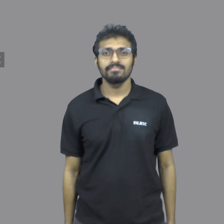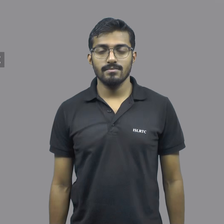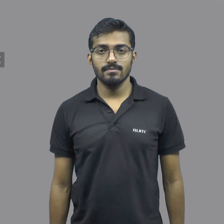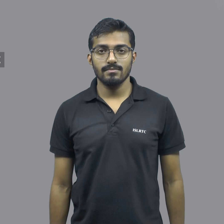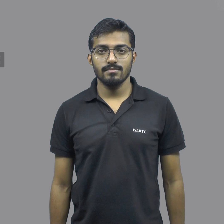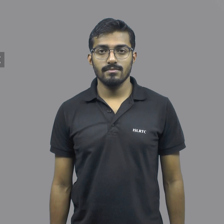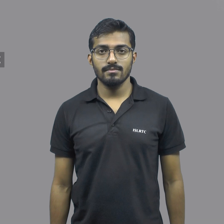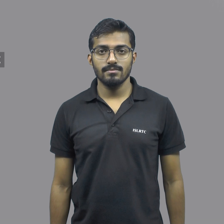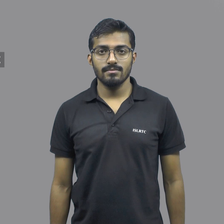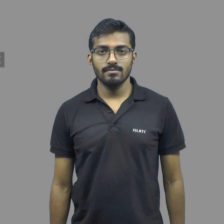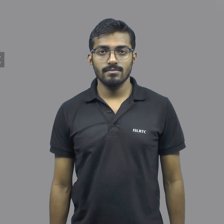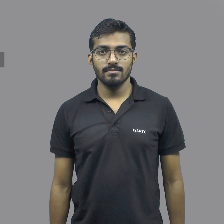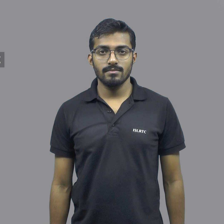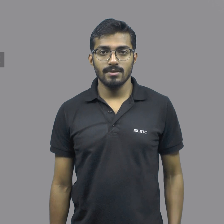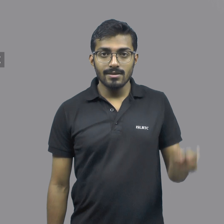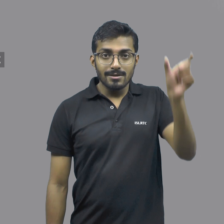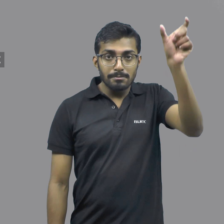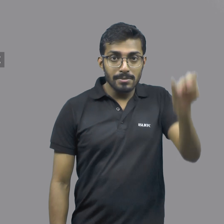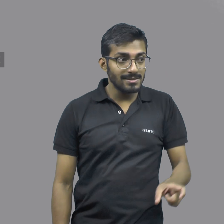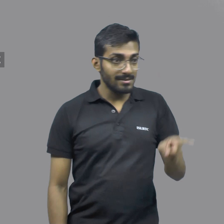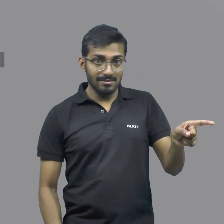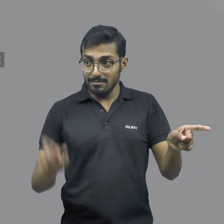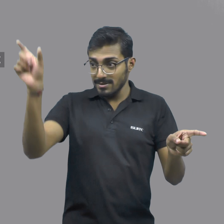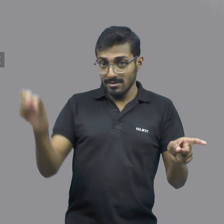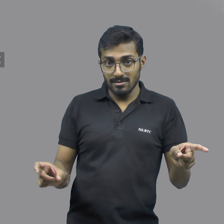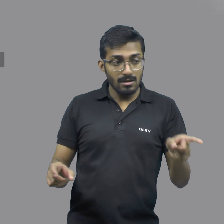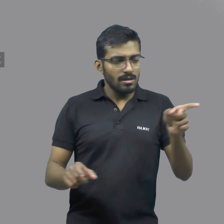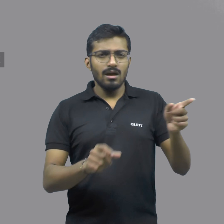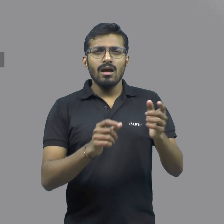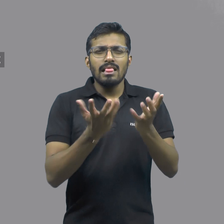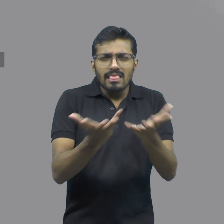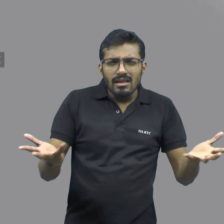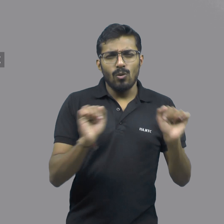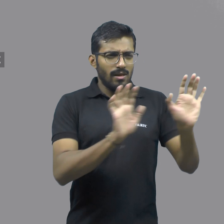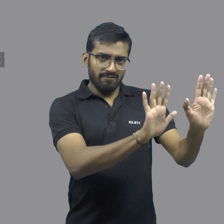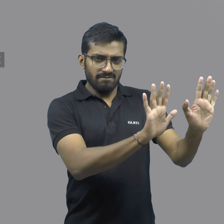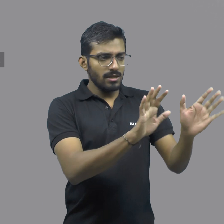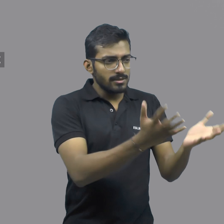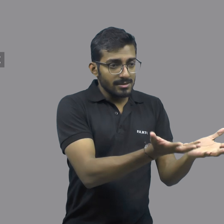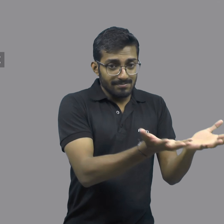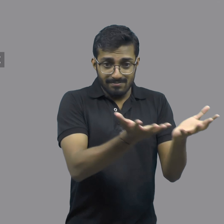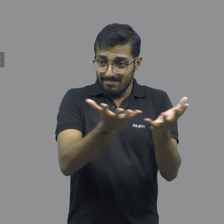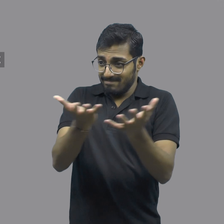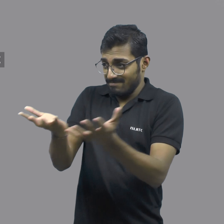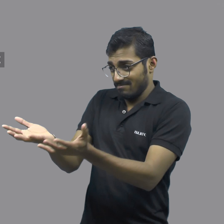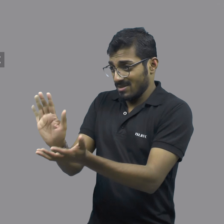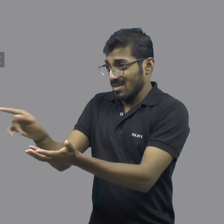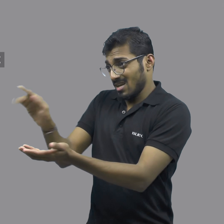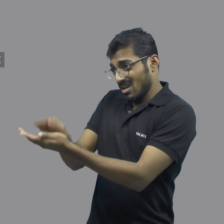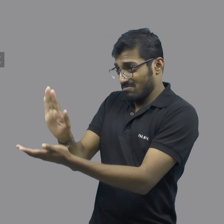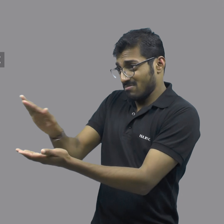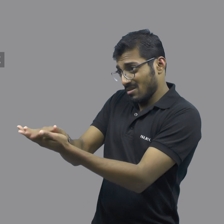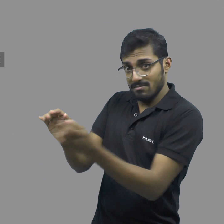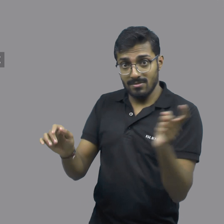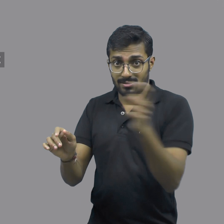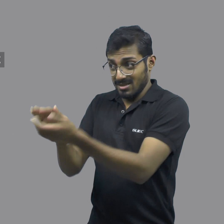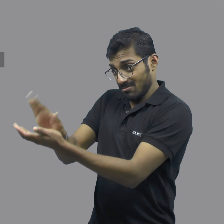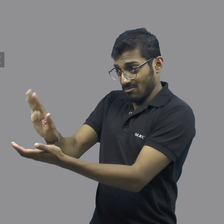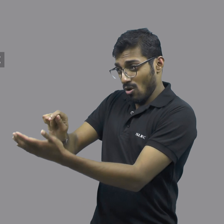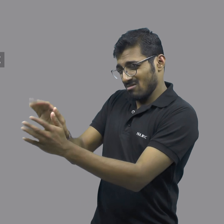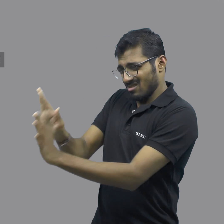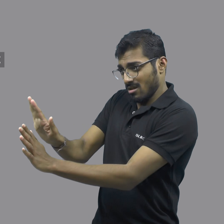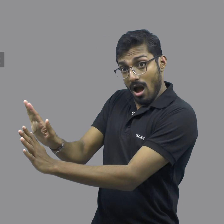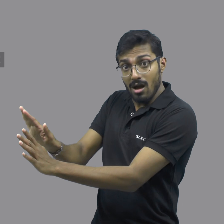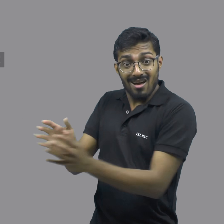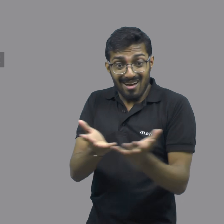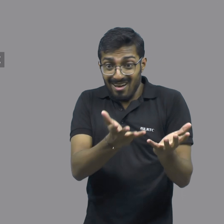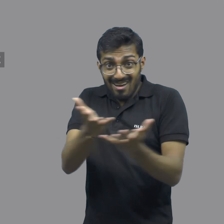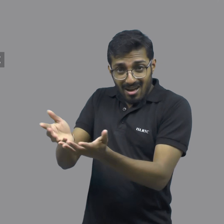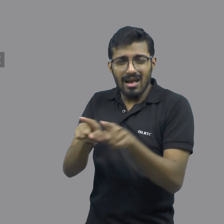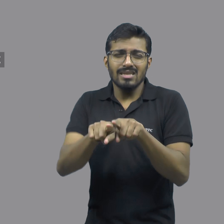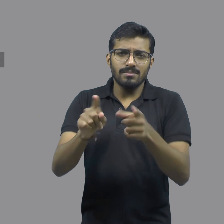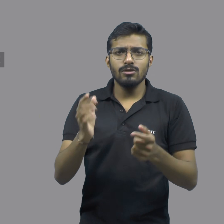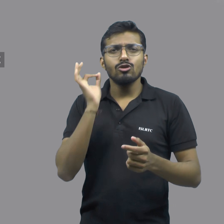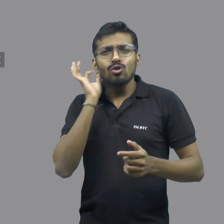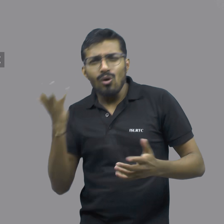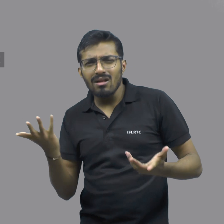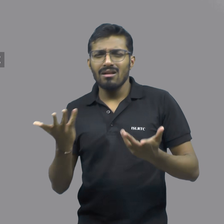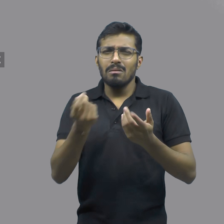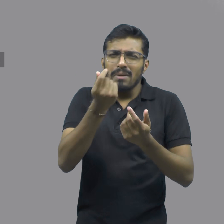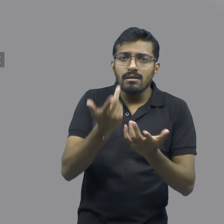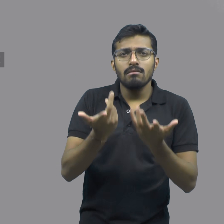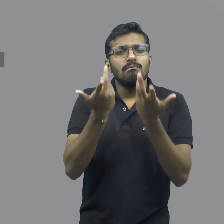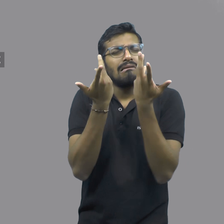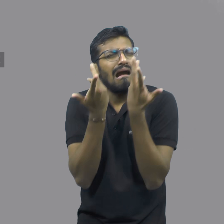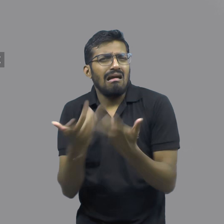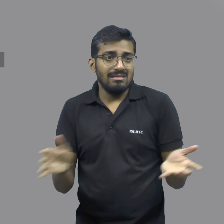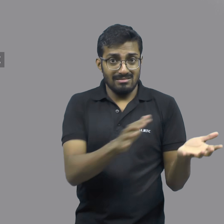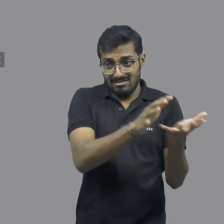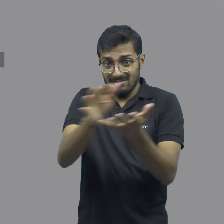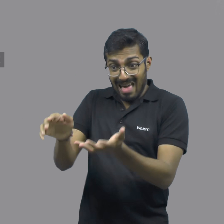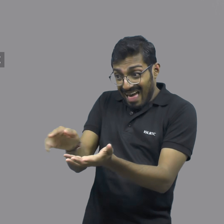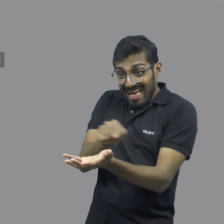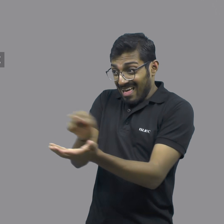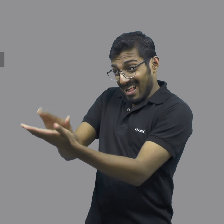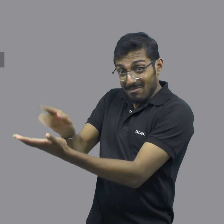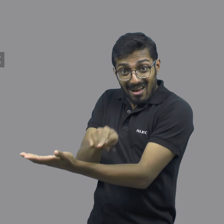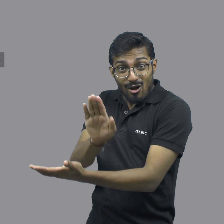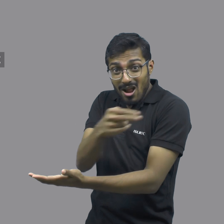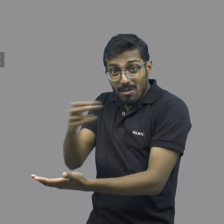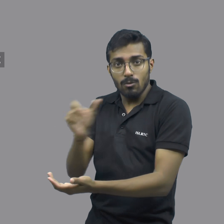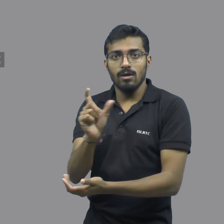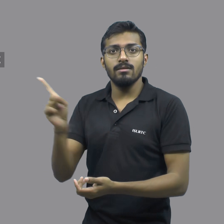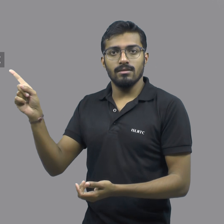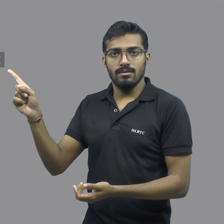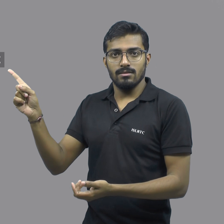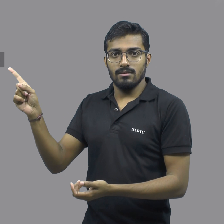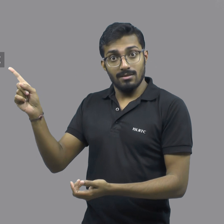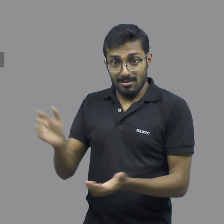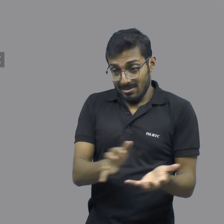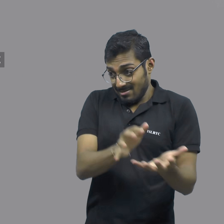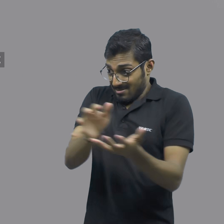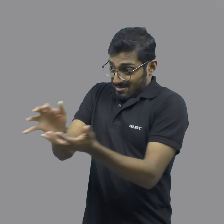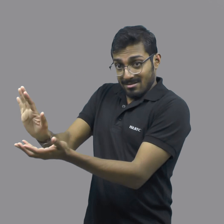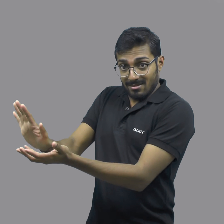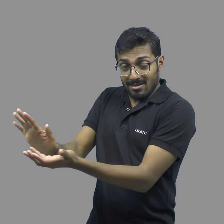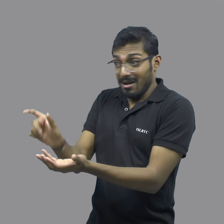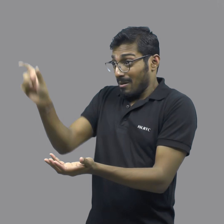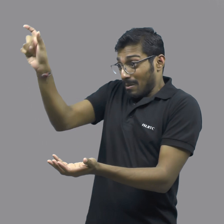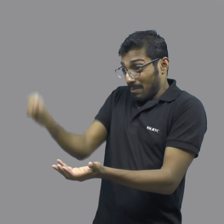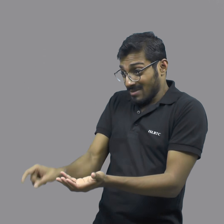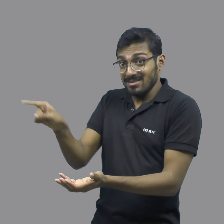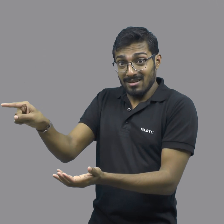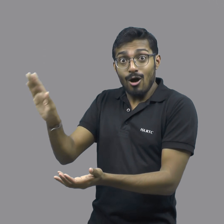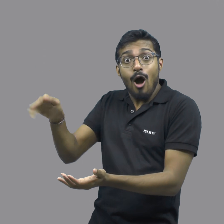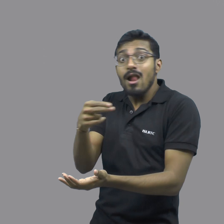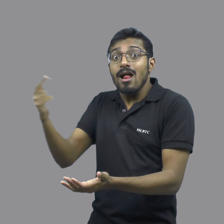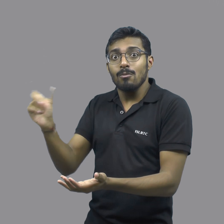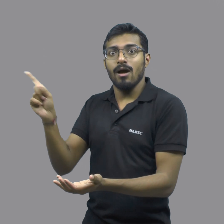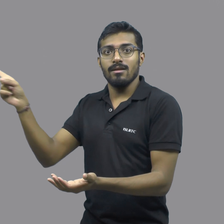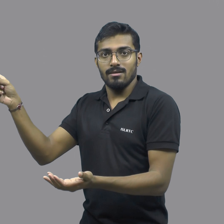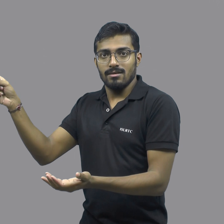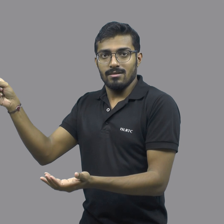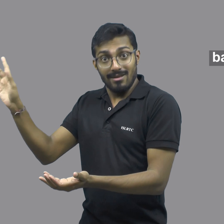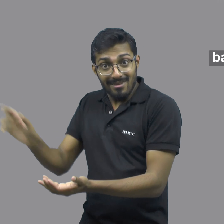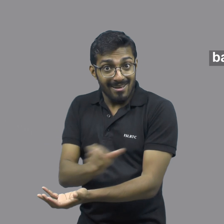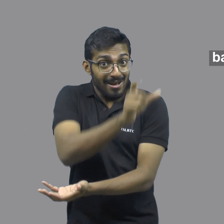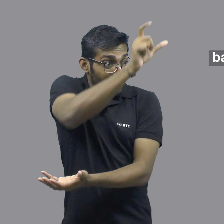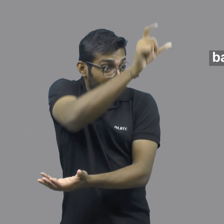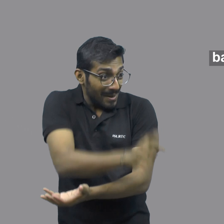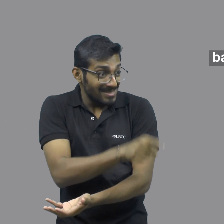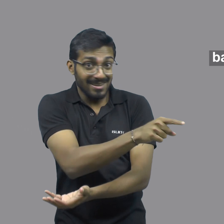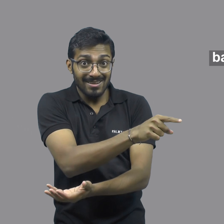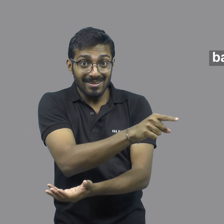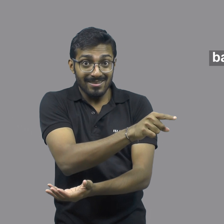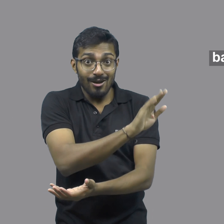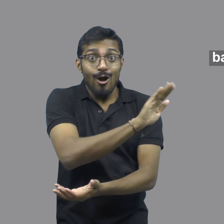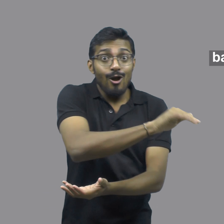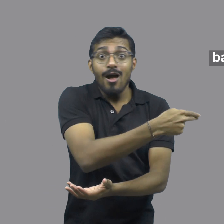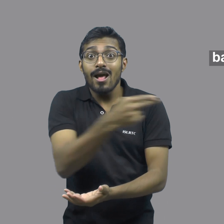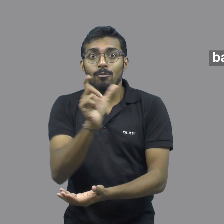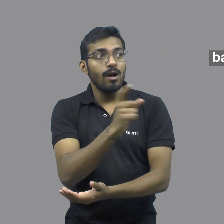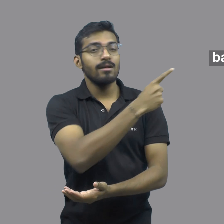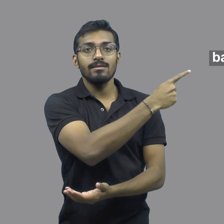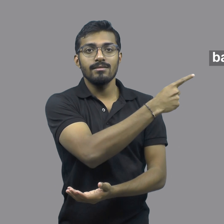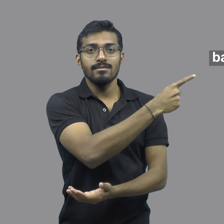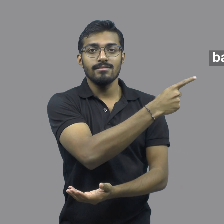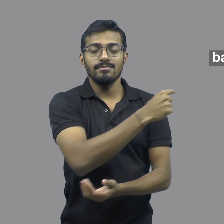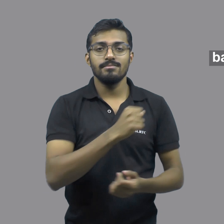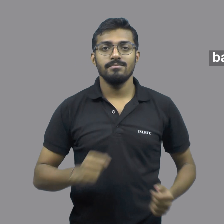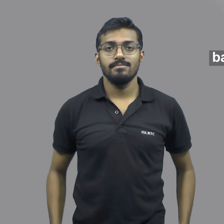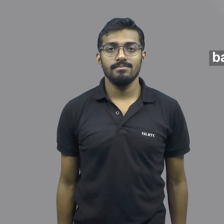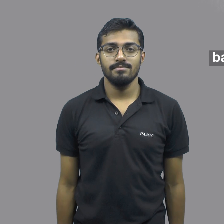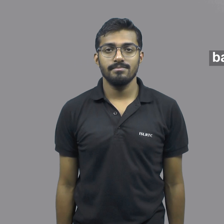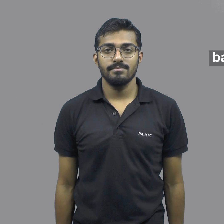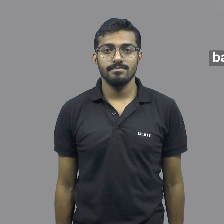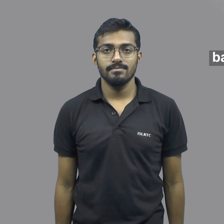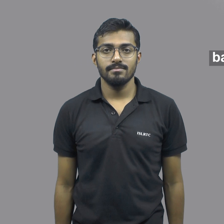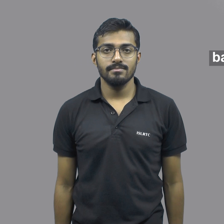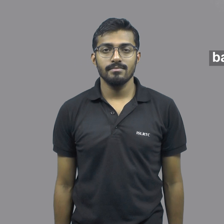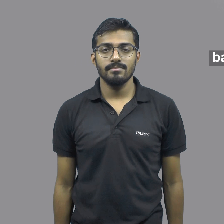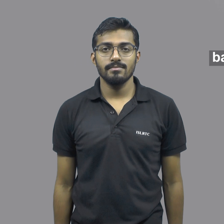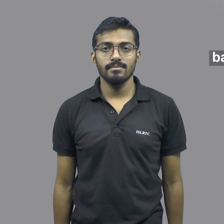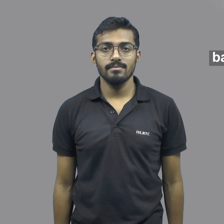Bailee Bailor Bailment